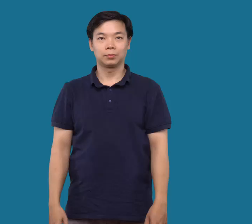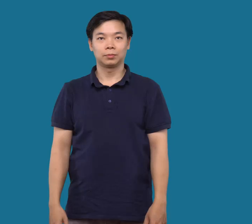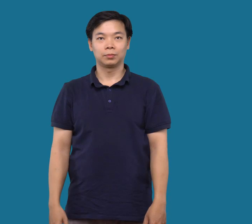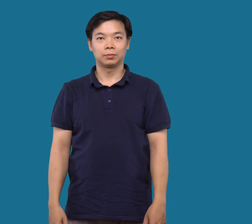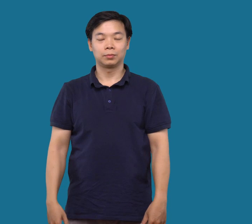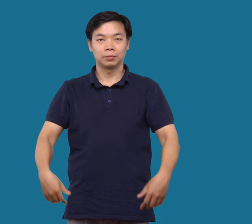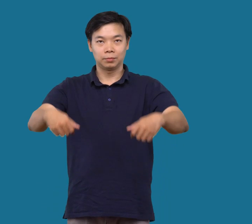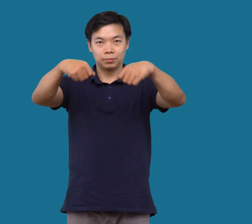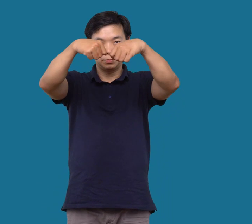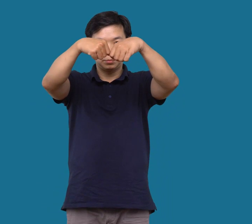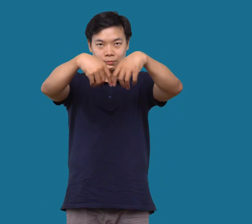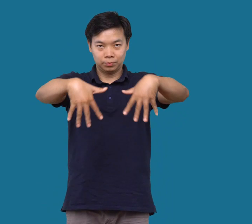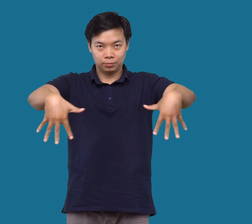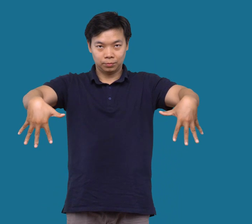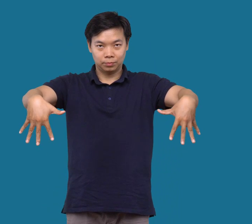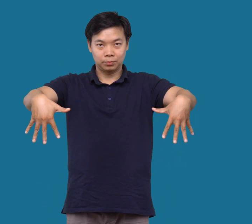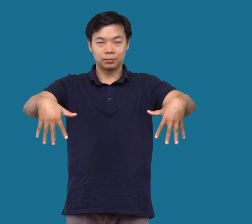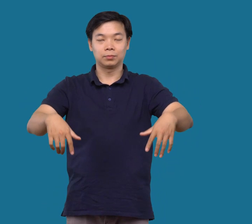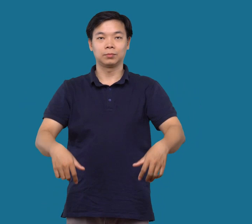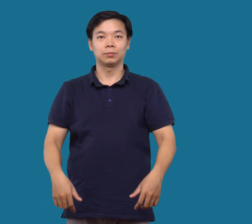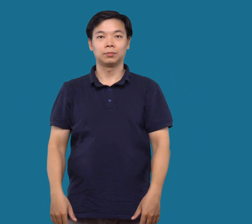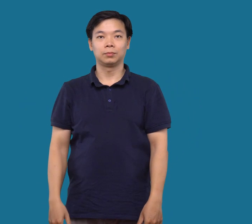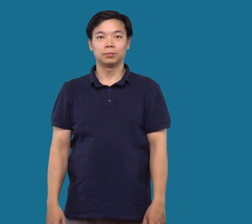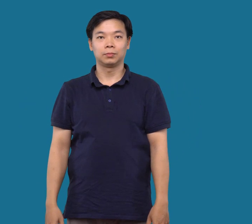sơ đồ